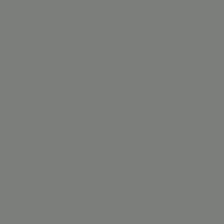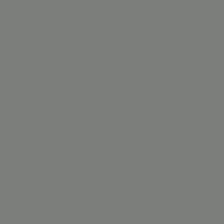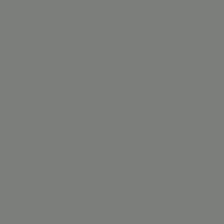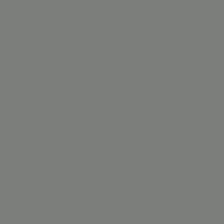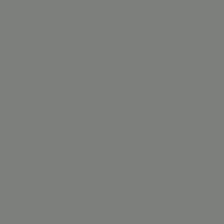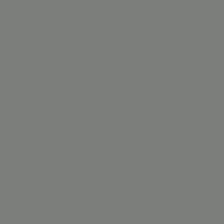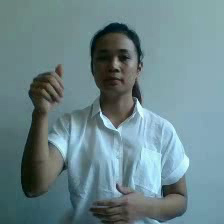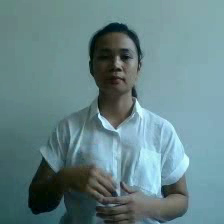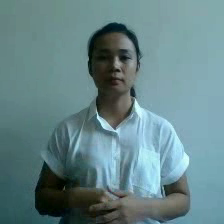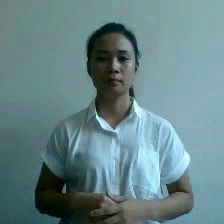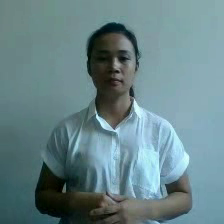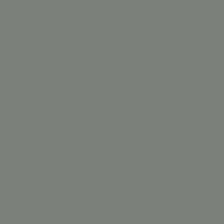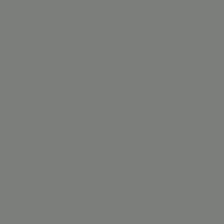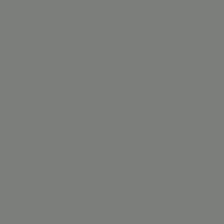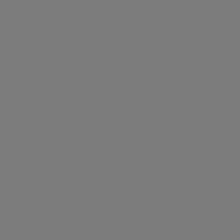Đẹp